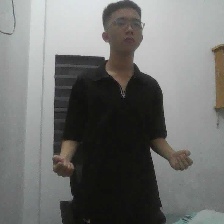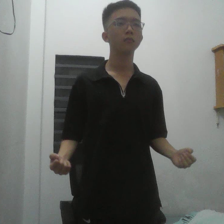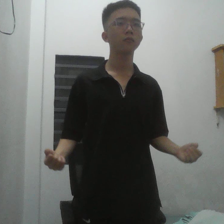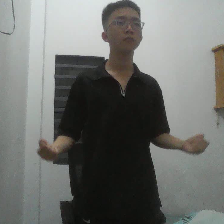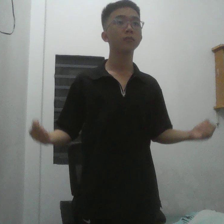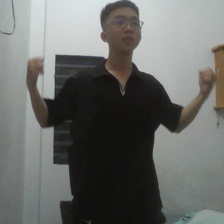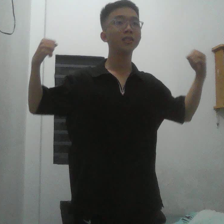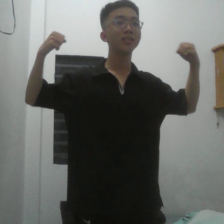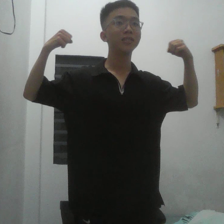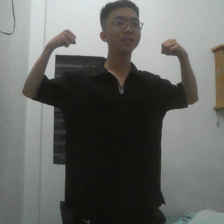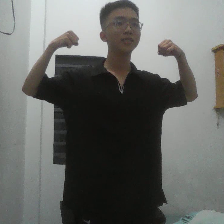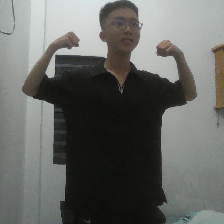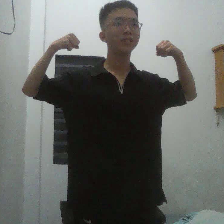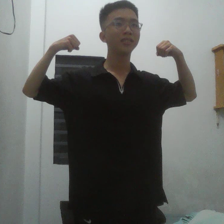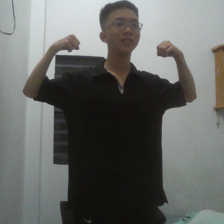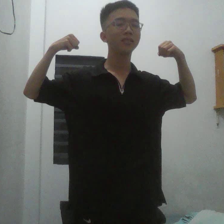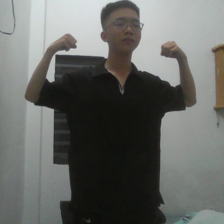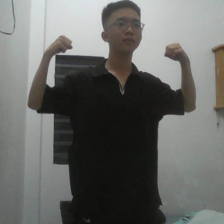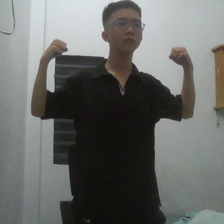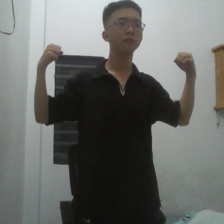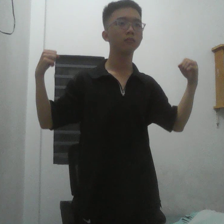minh khoe